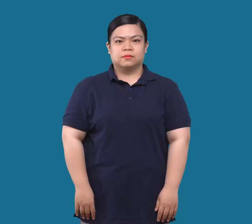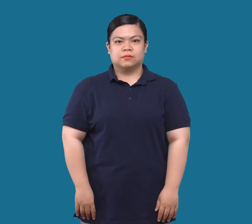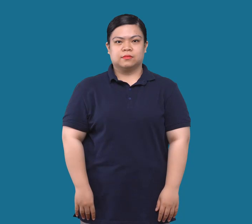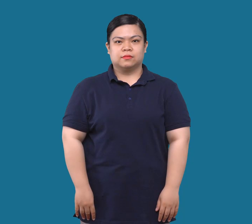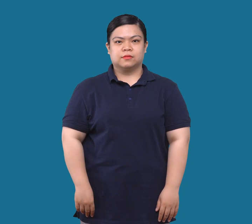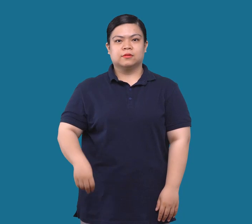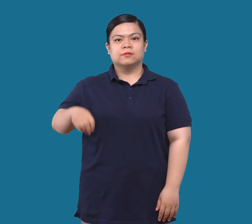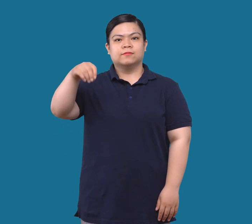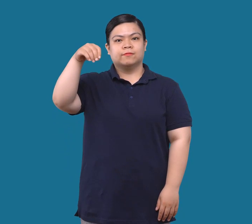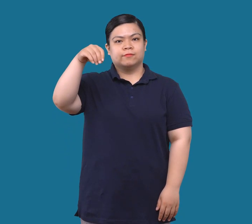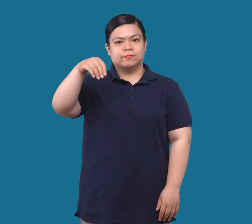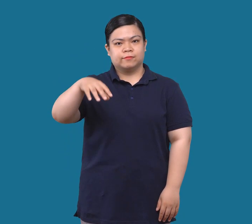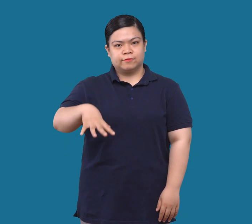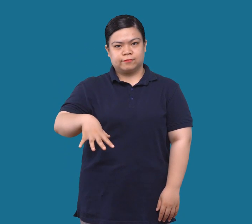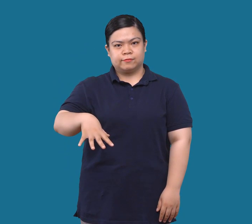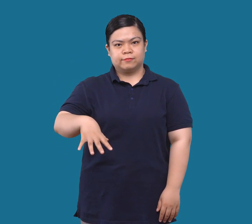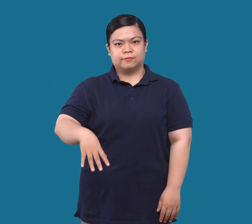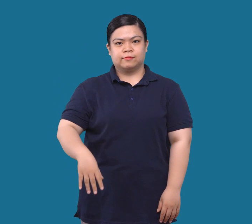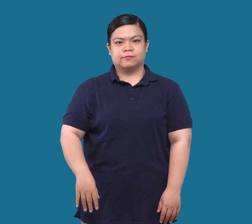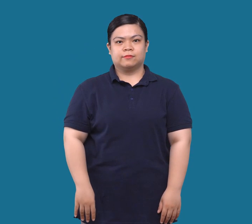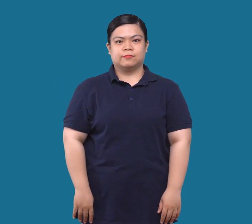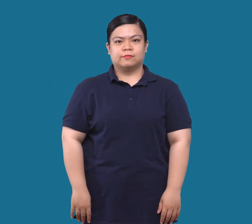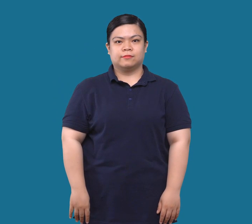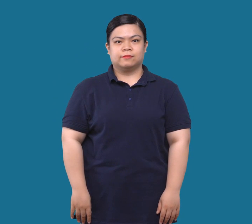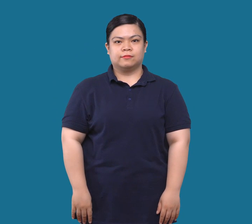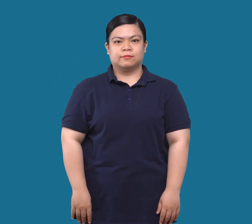rơi